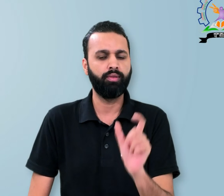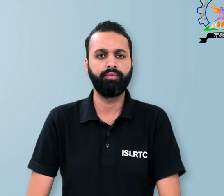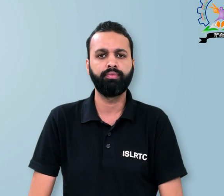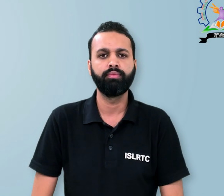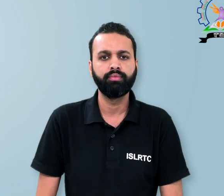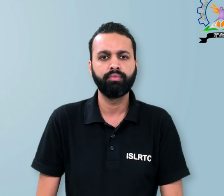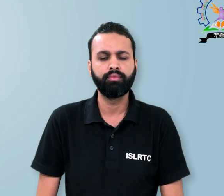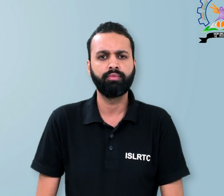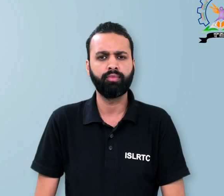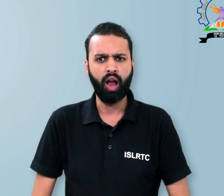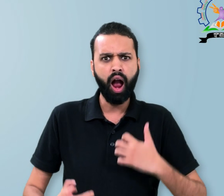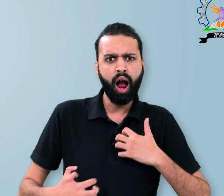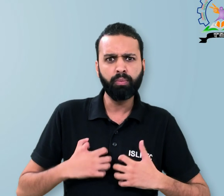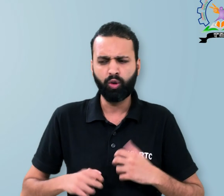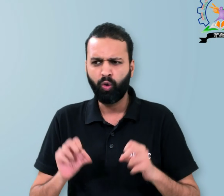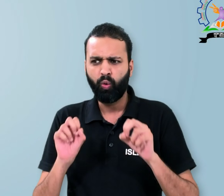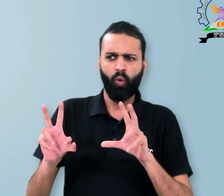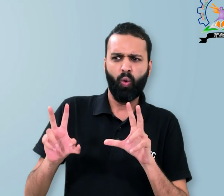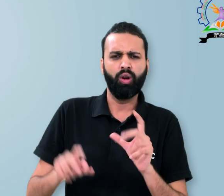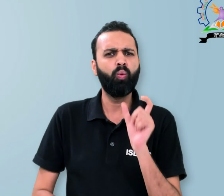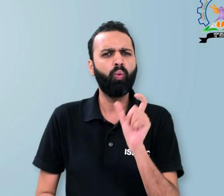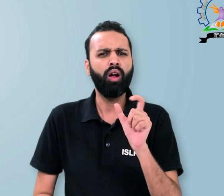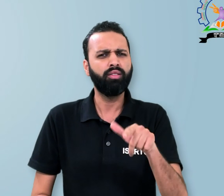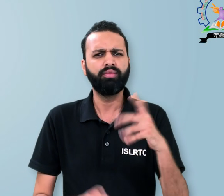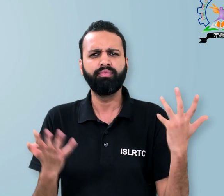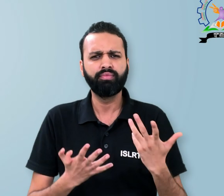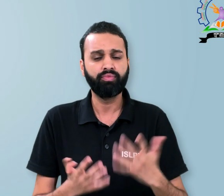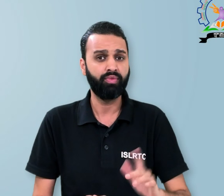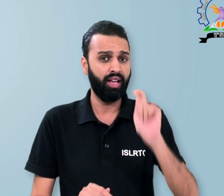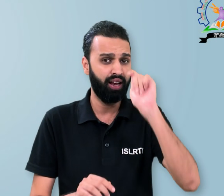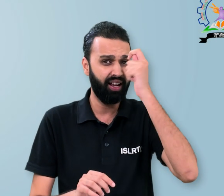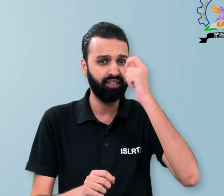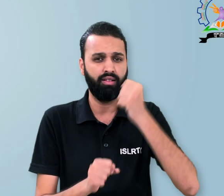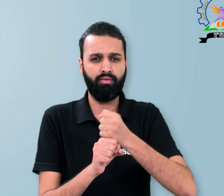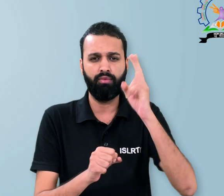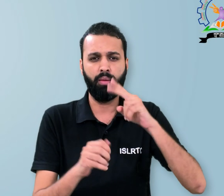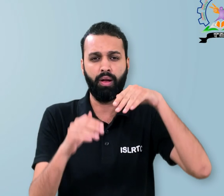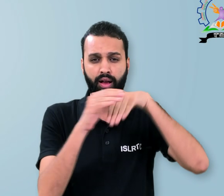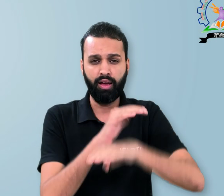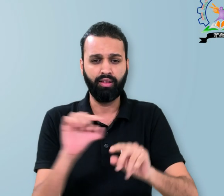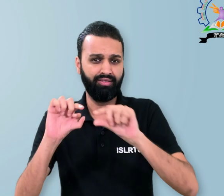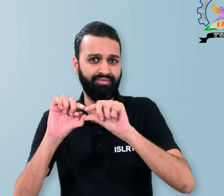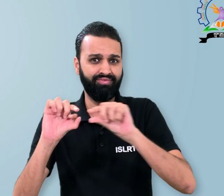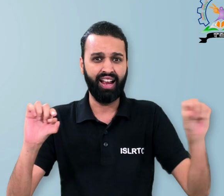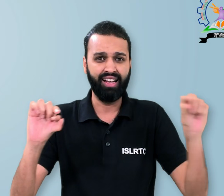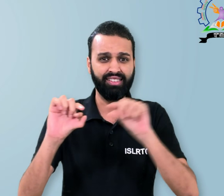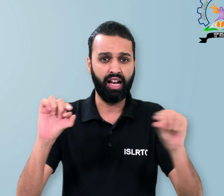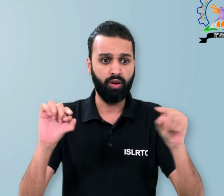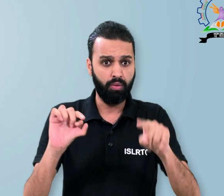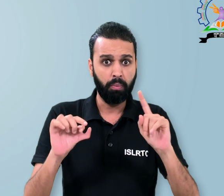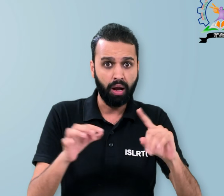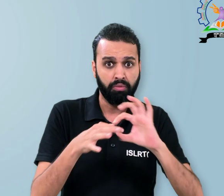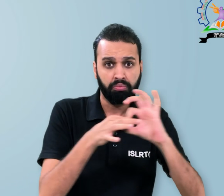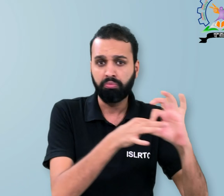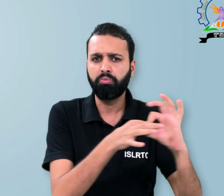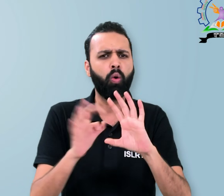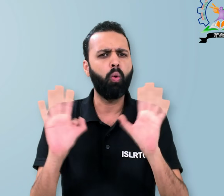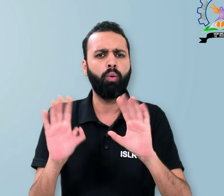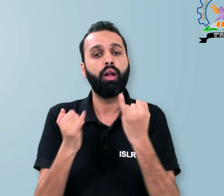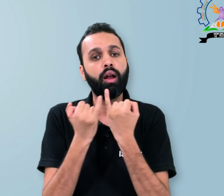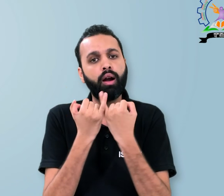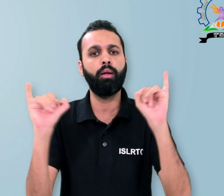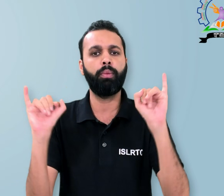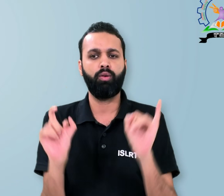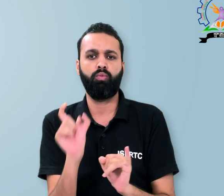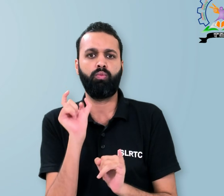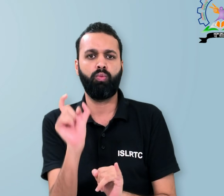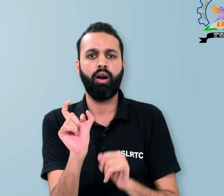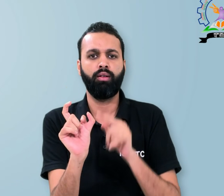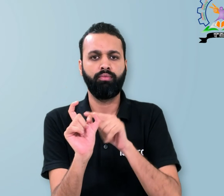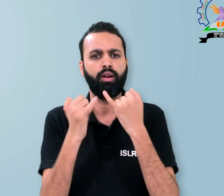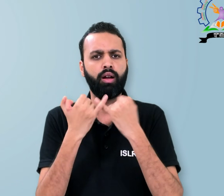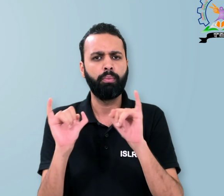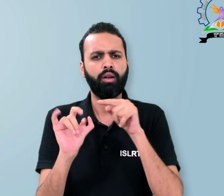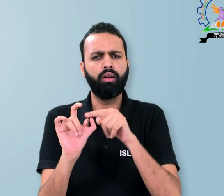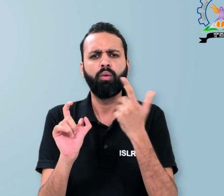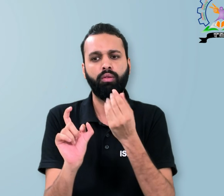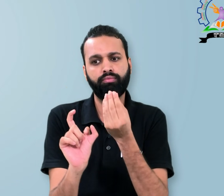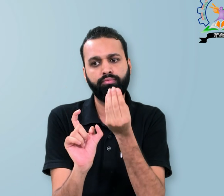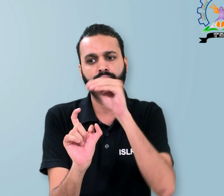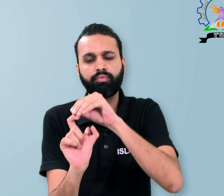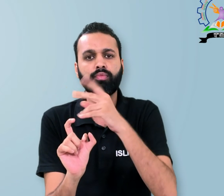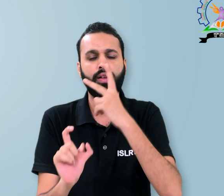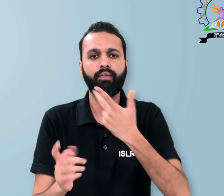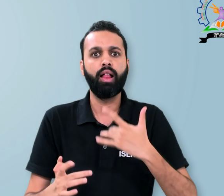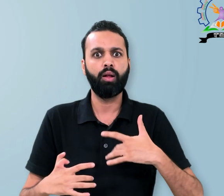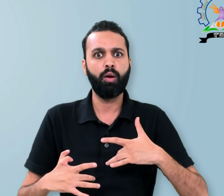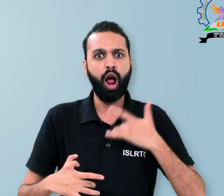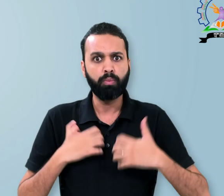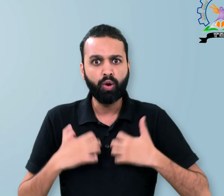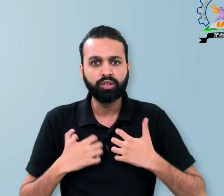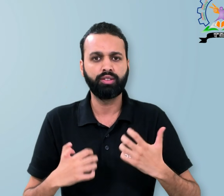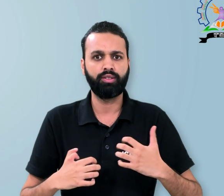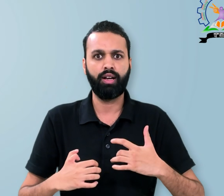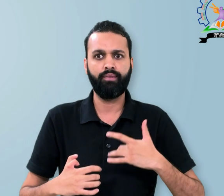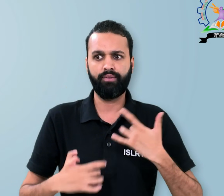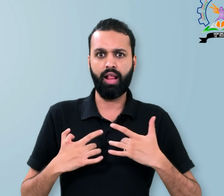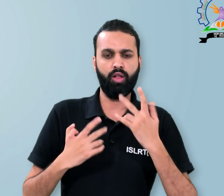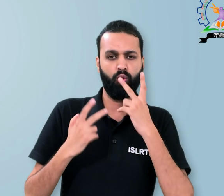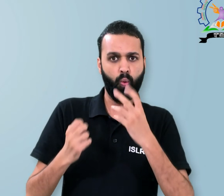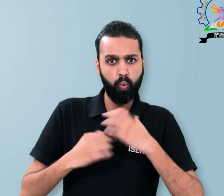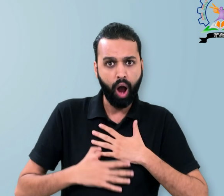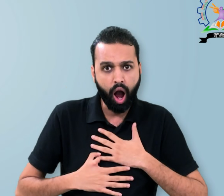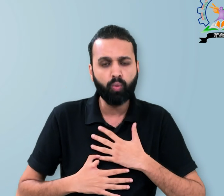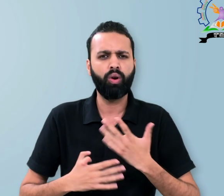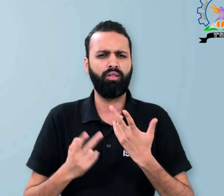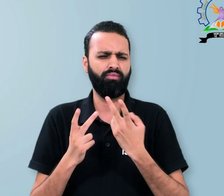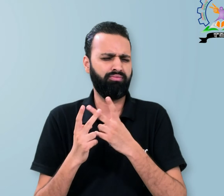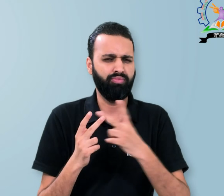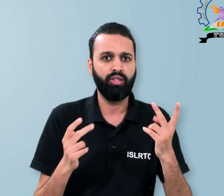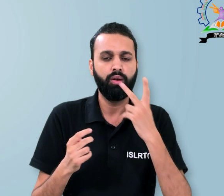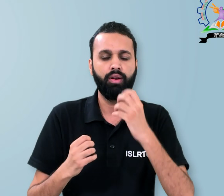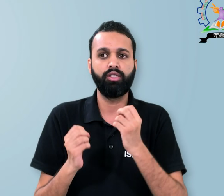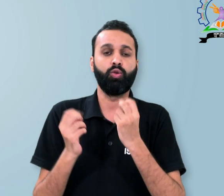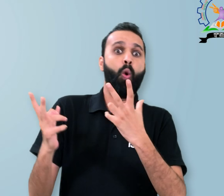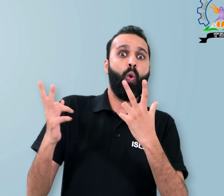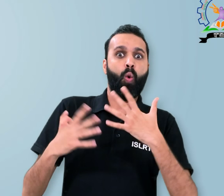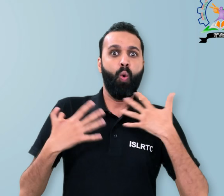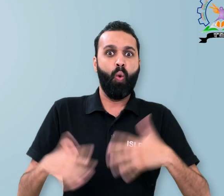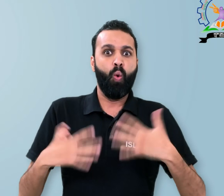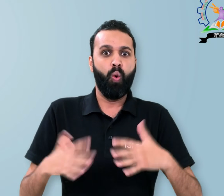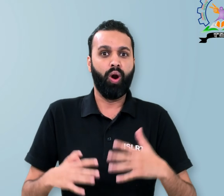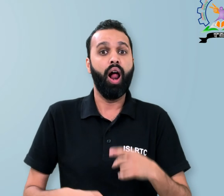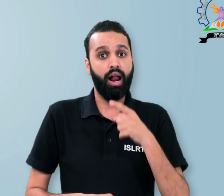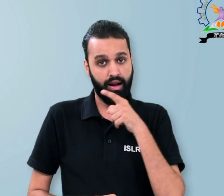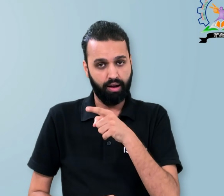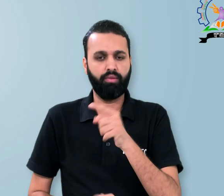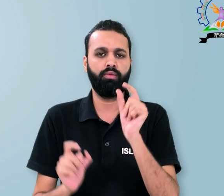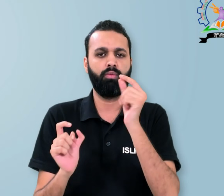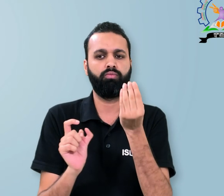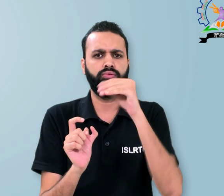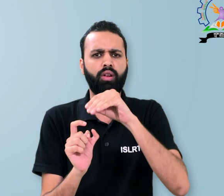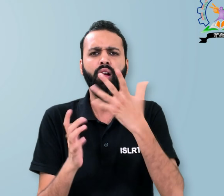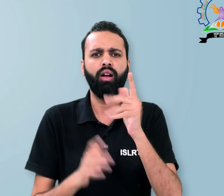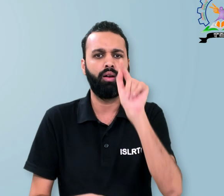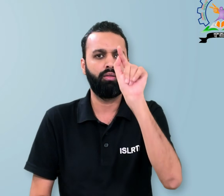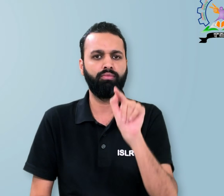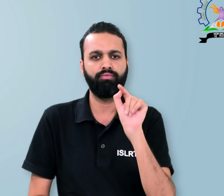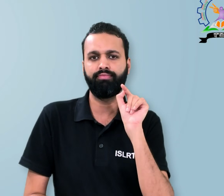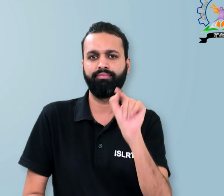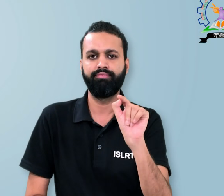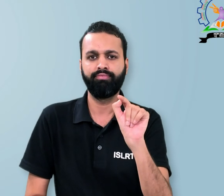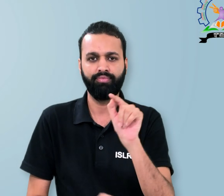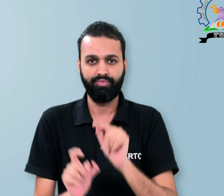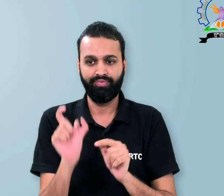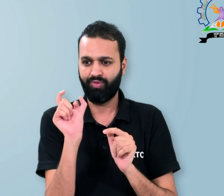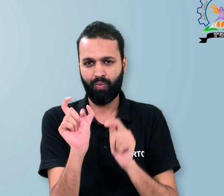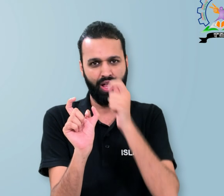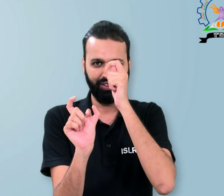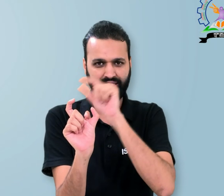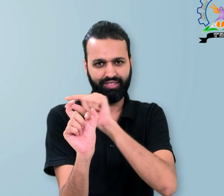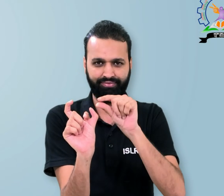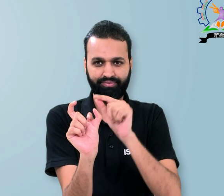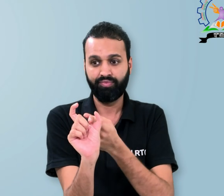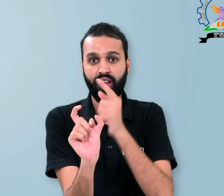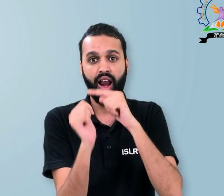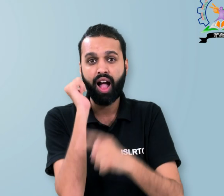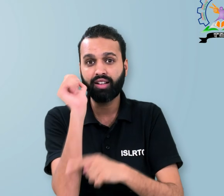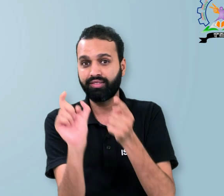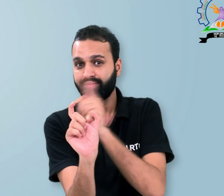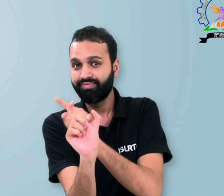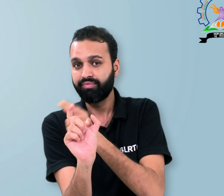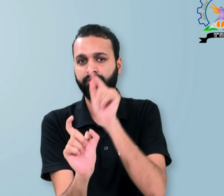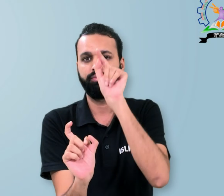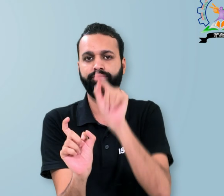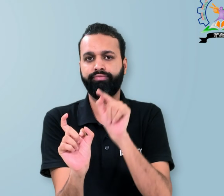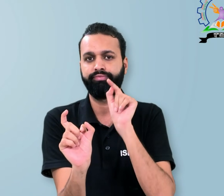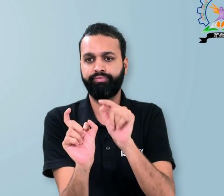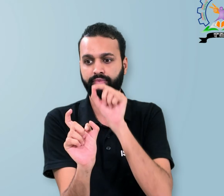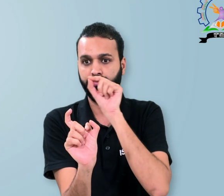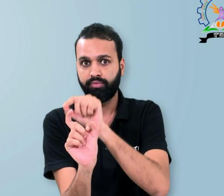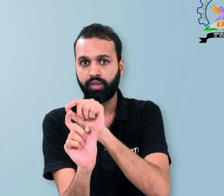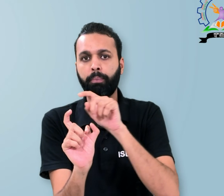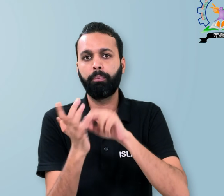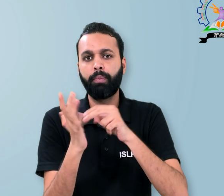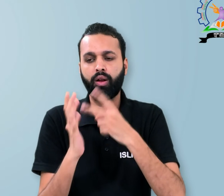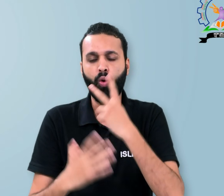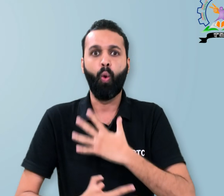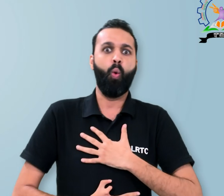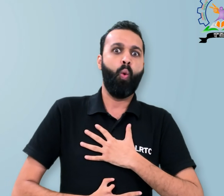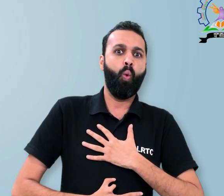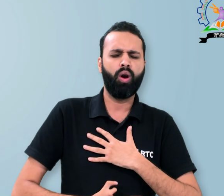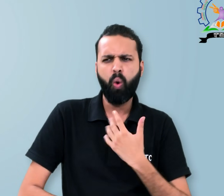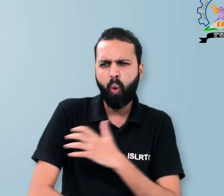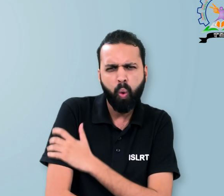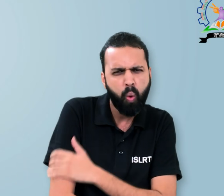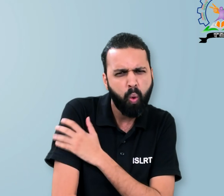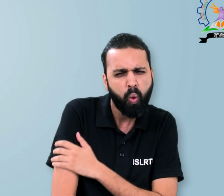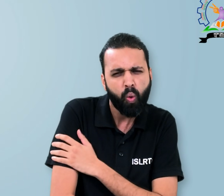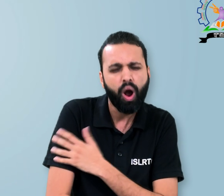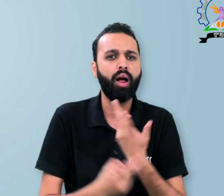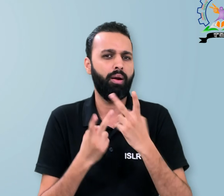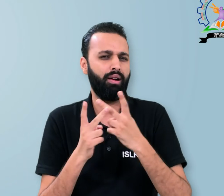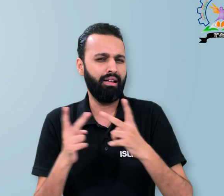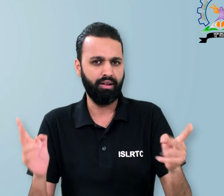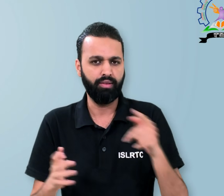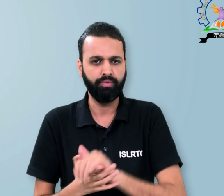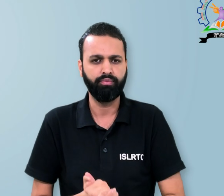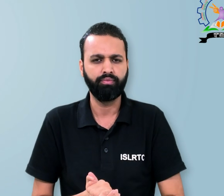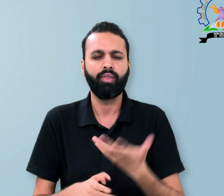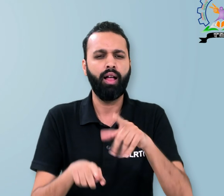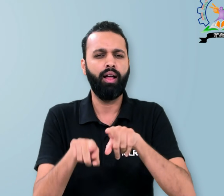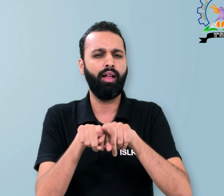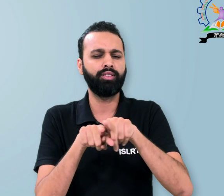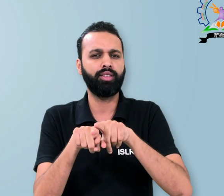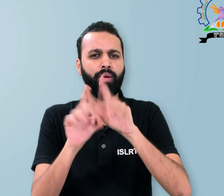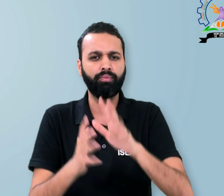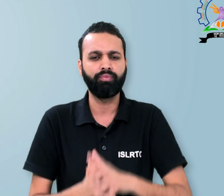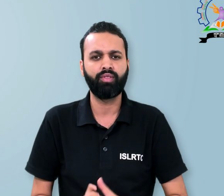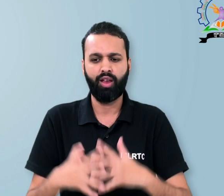An interjection is a word or phrase that expresses sudden emotion or reaction and is often followed by an exclamation mark. It is not grammatically related to other parts of the sentence.